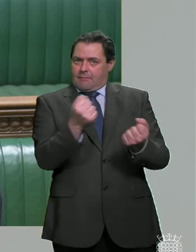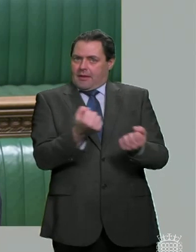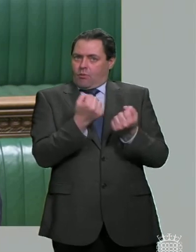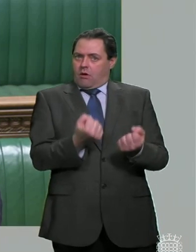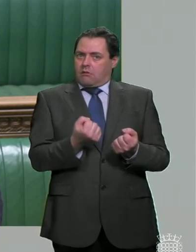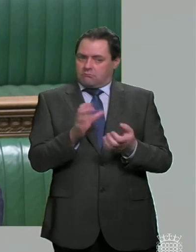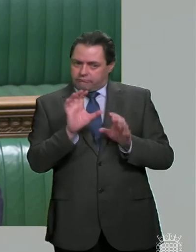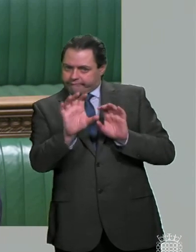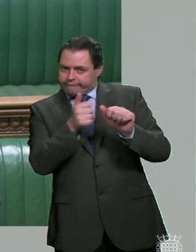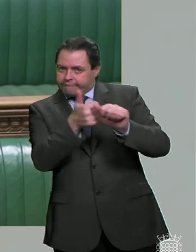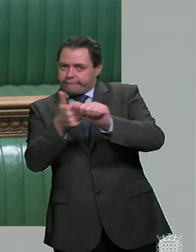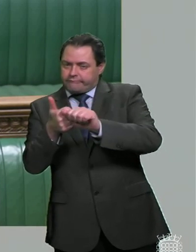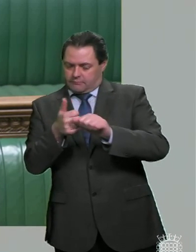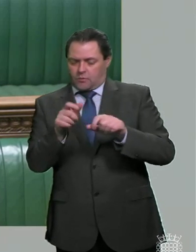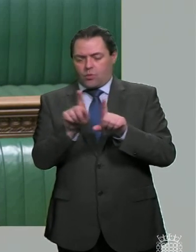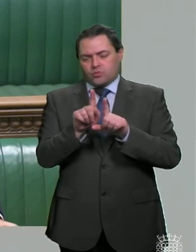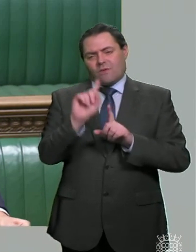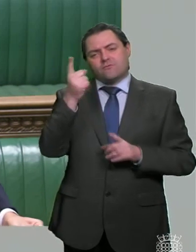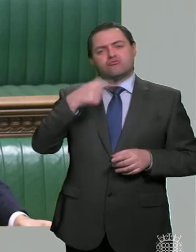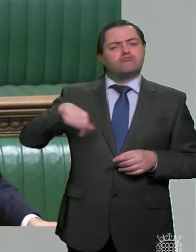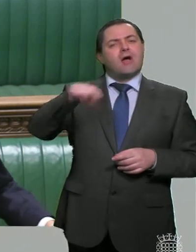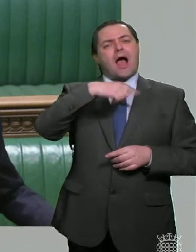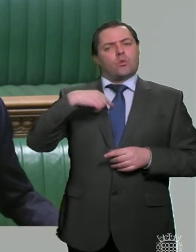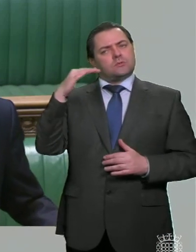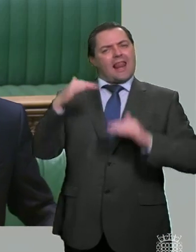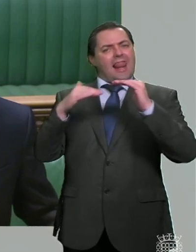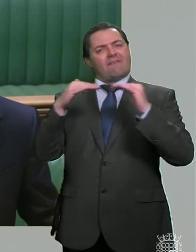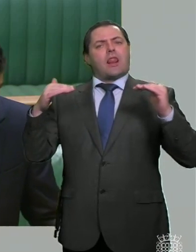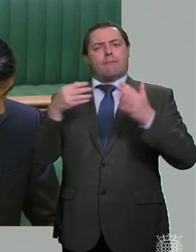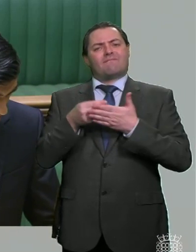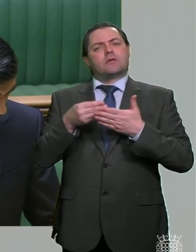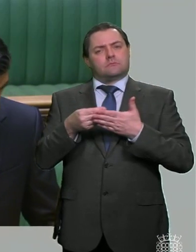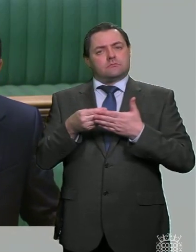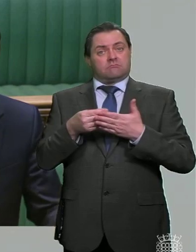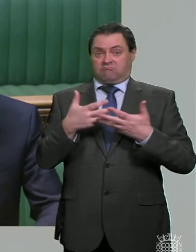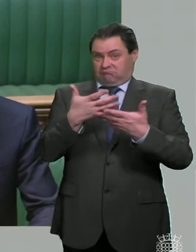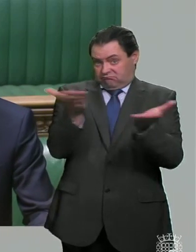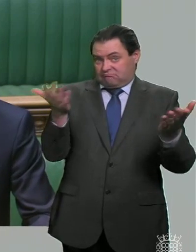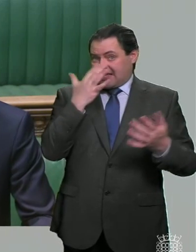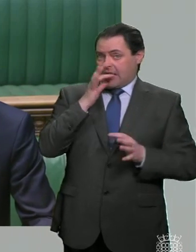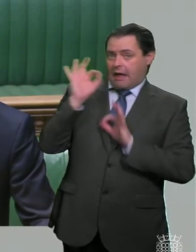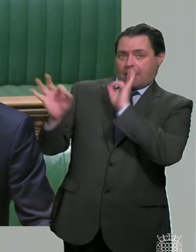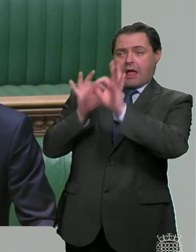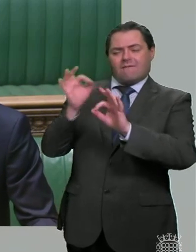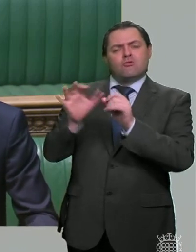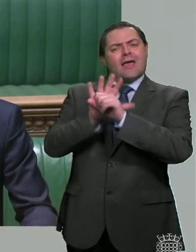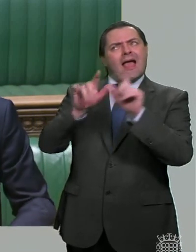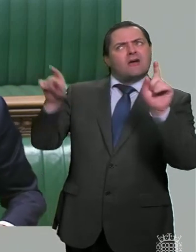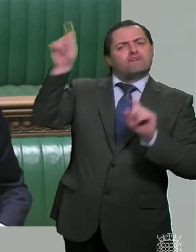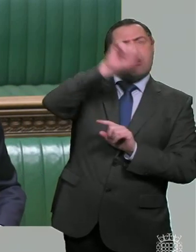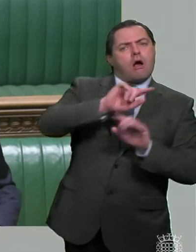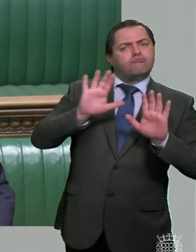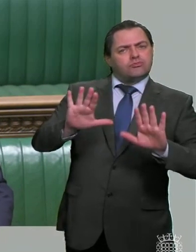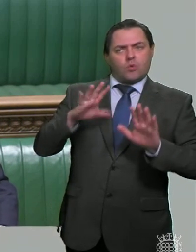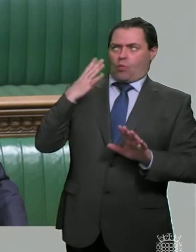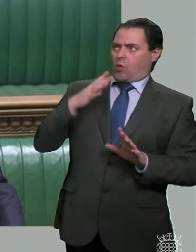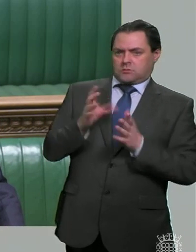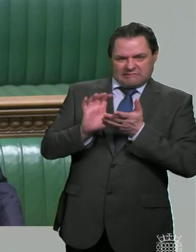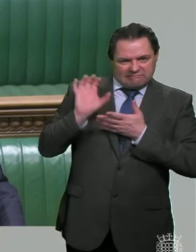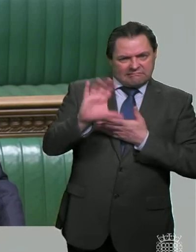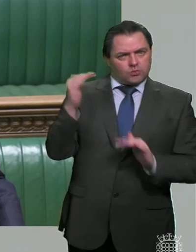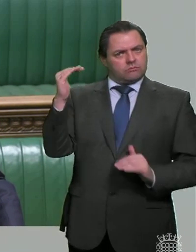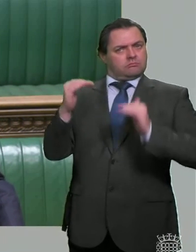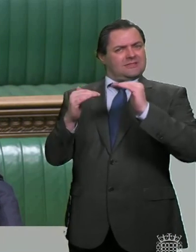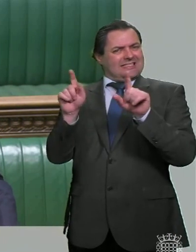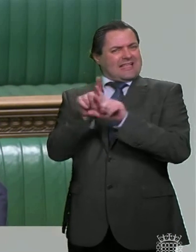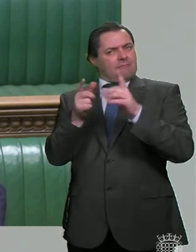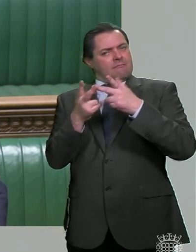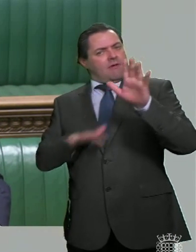I am also launching the first round of the levelling up fund today, inviting applications from local areas across the United Kingdom.